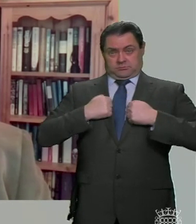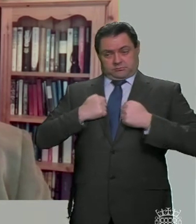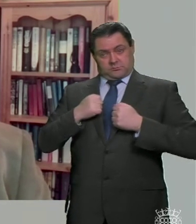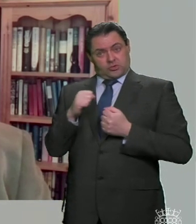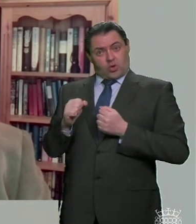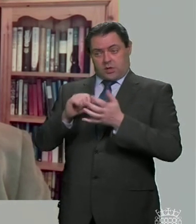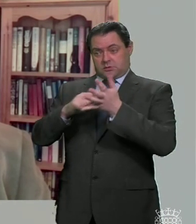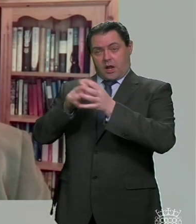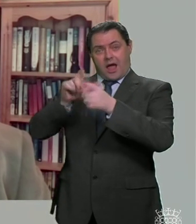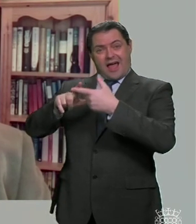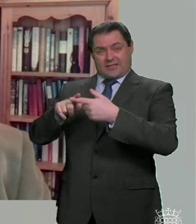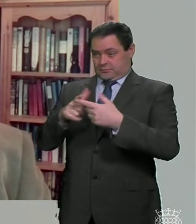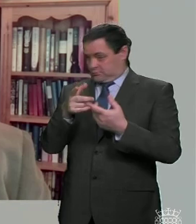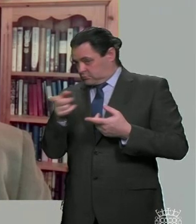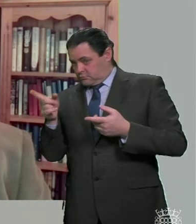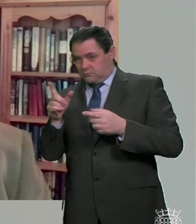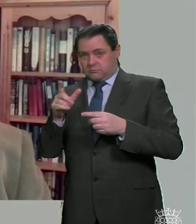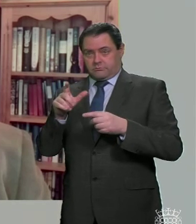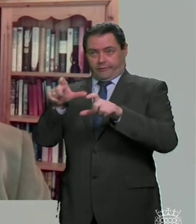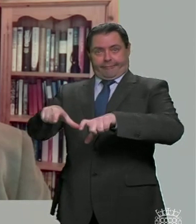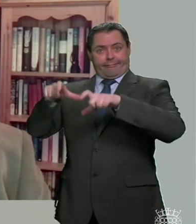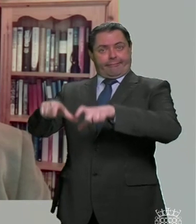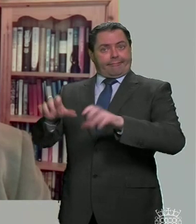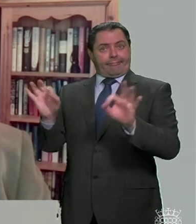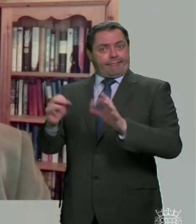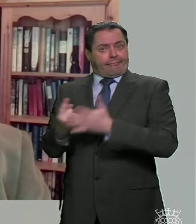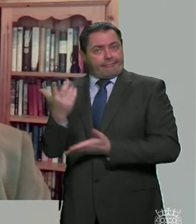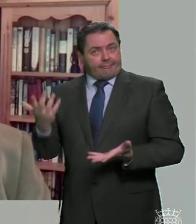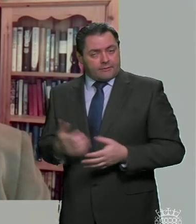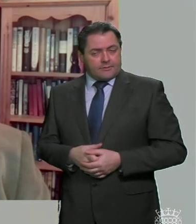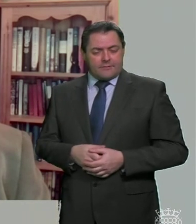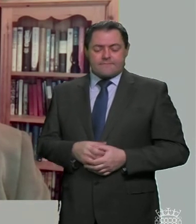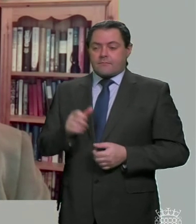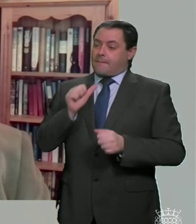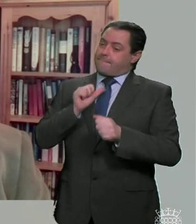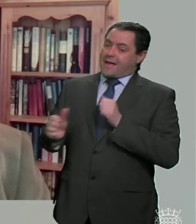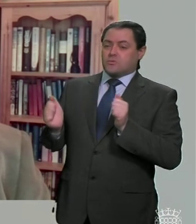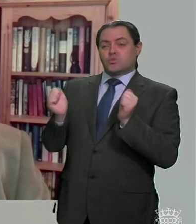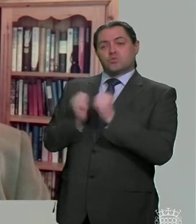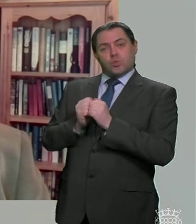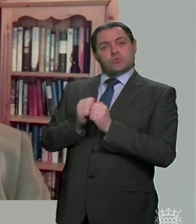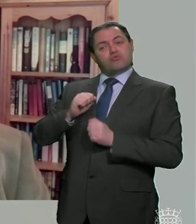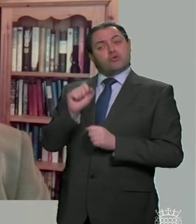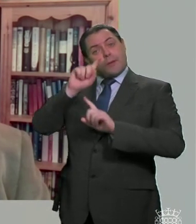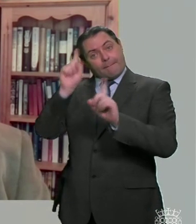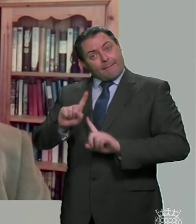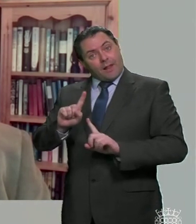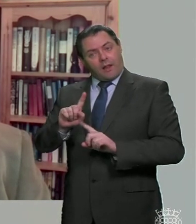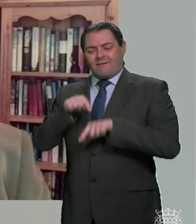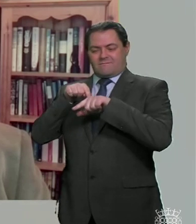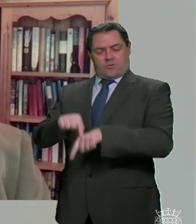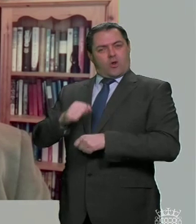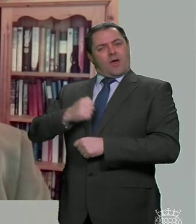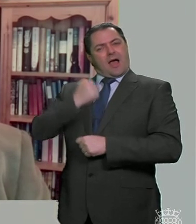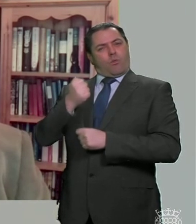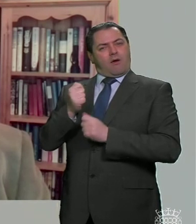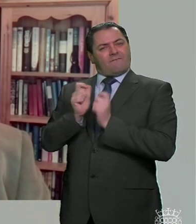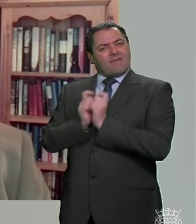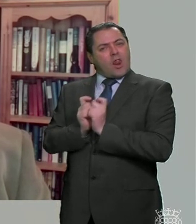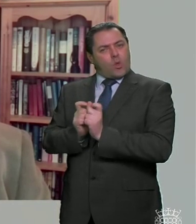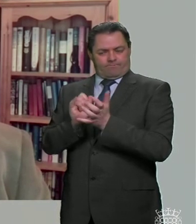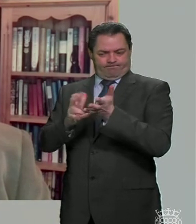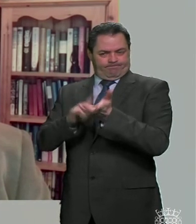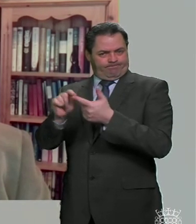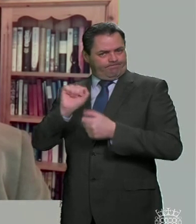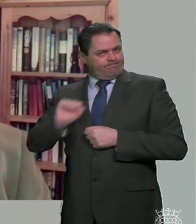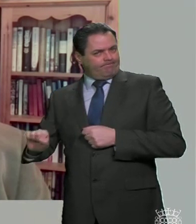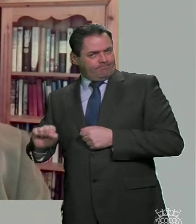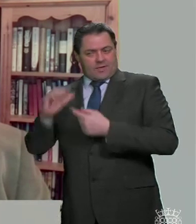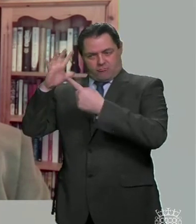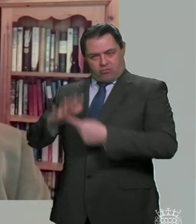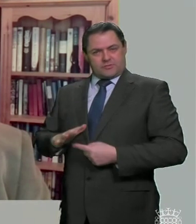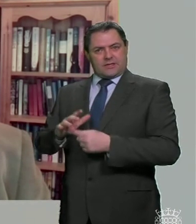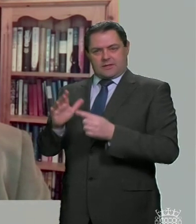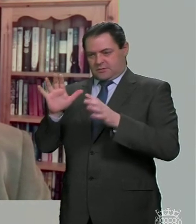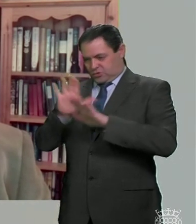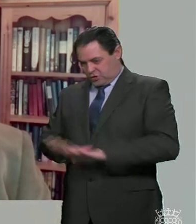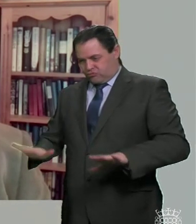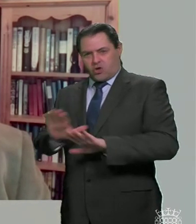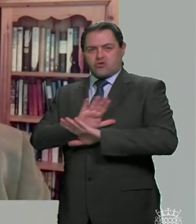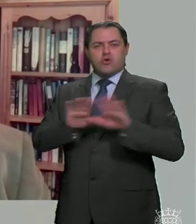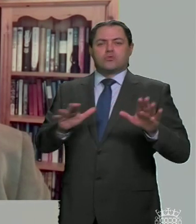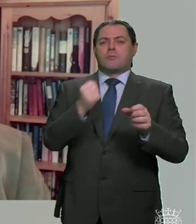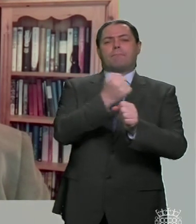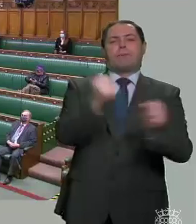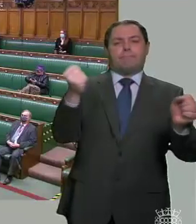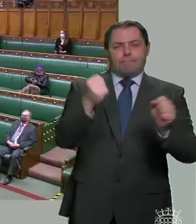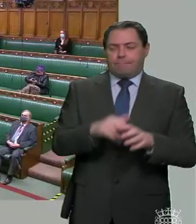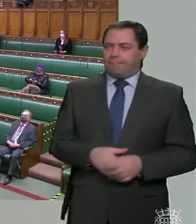Does the Prime Minister understand that the Scottish people are best served by a Government who live up to their values—a Government who prioritise bairns not bombs?